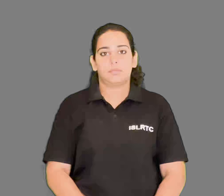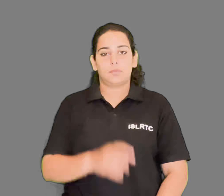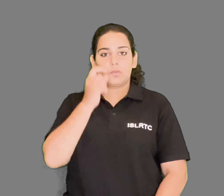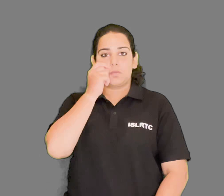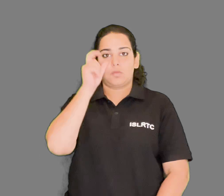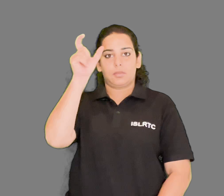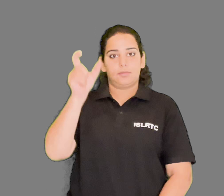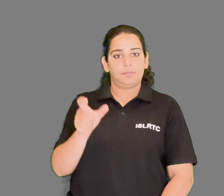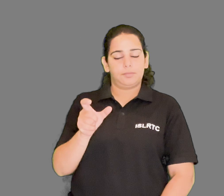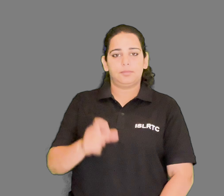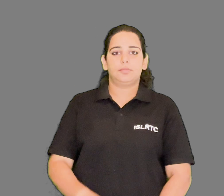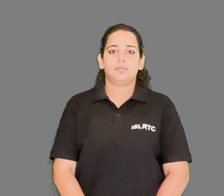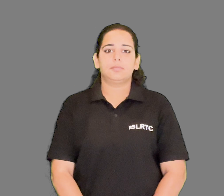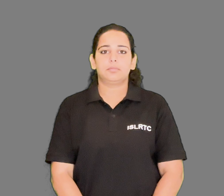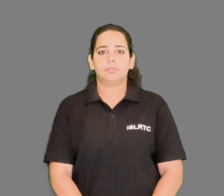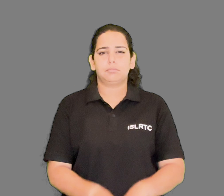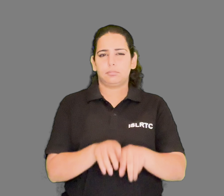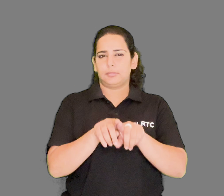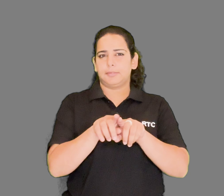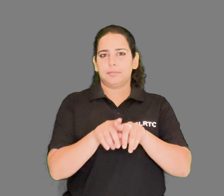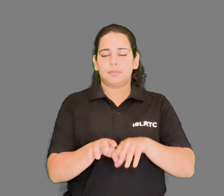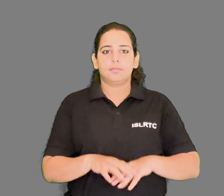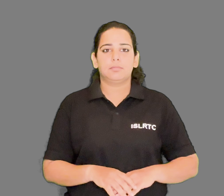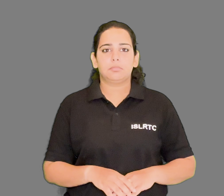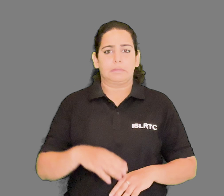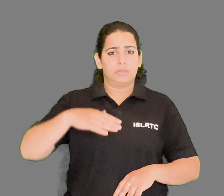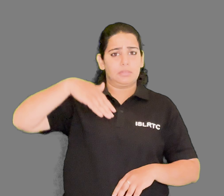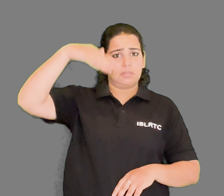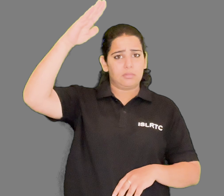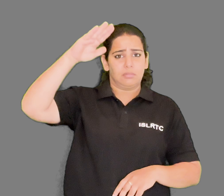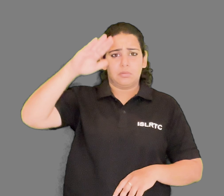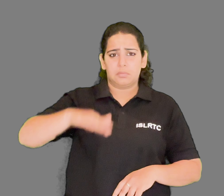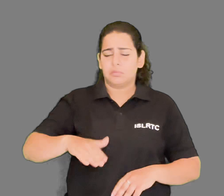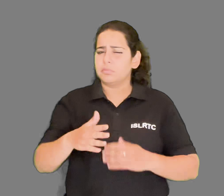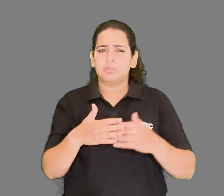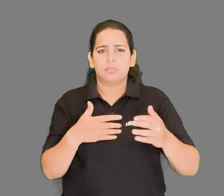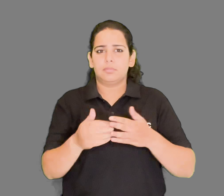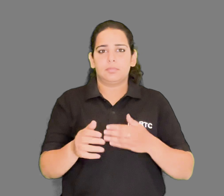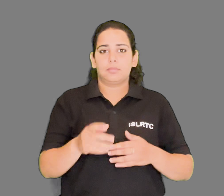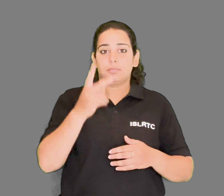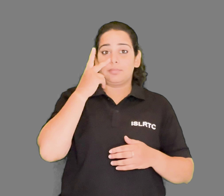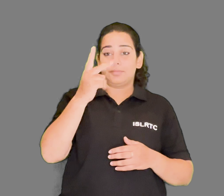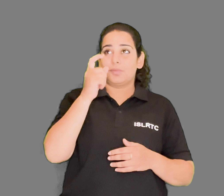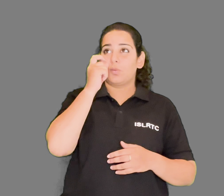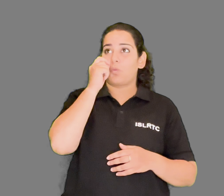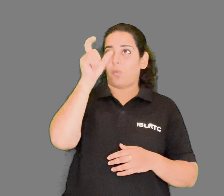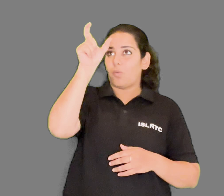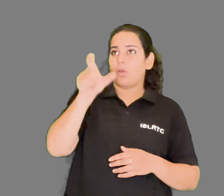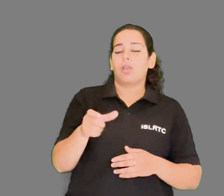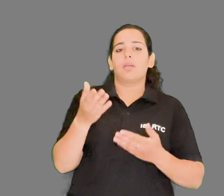Gents Used for addressing men